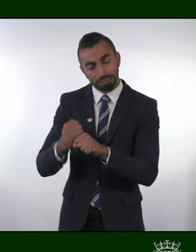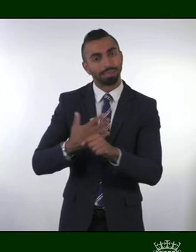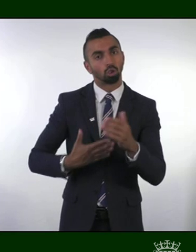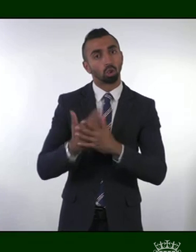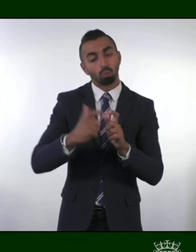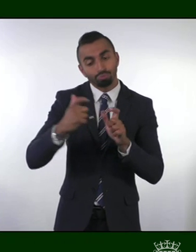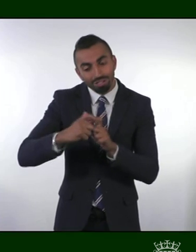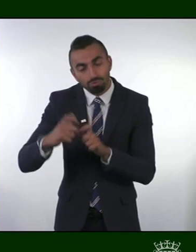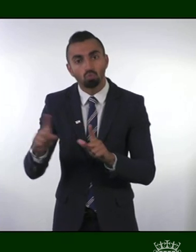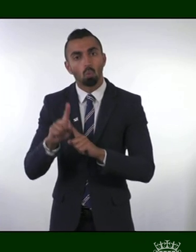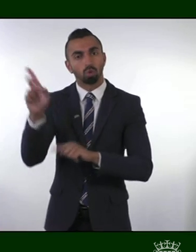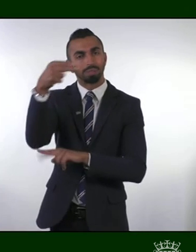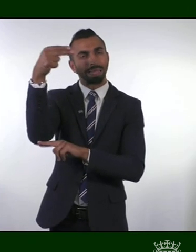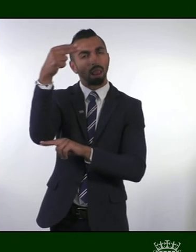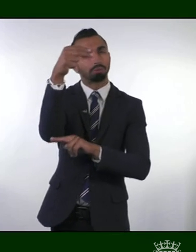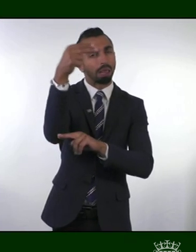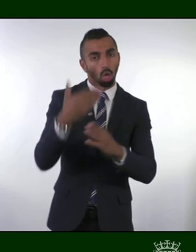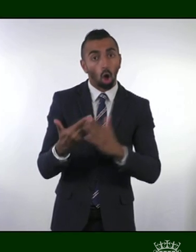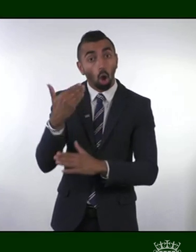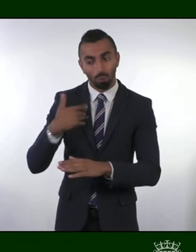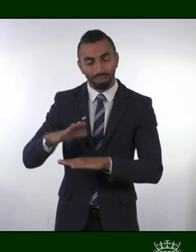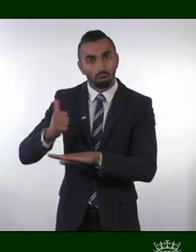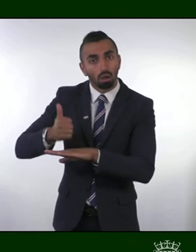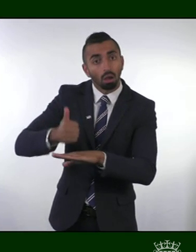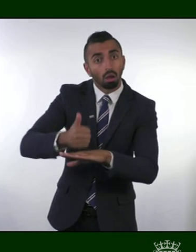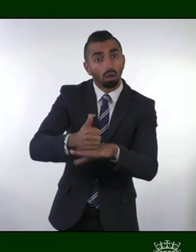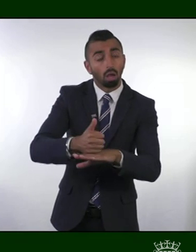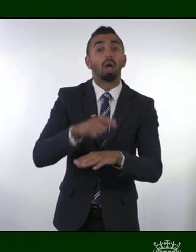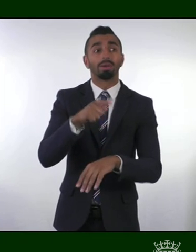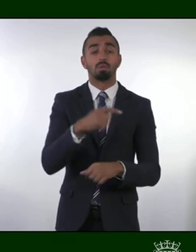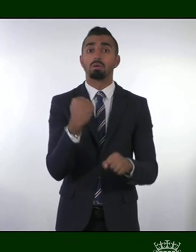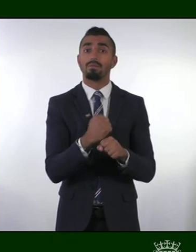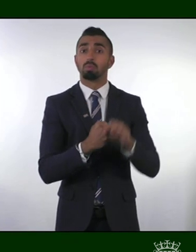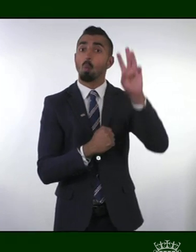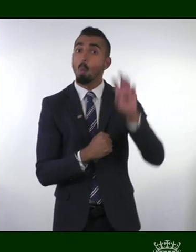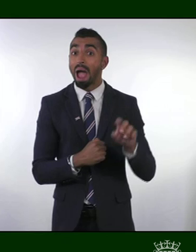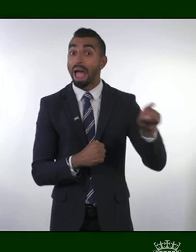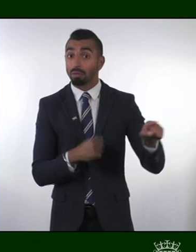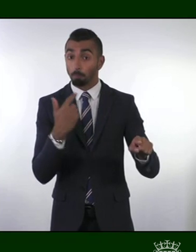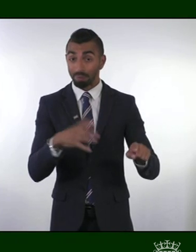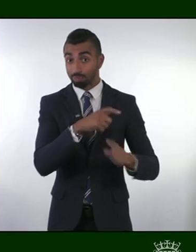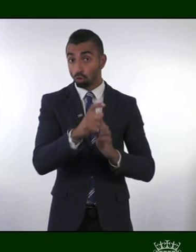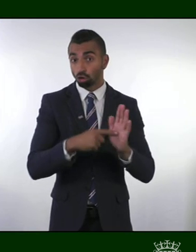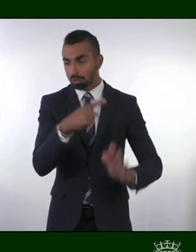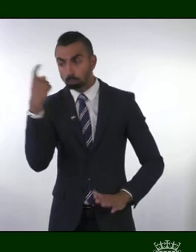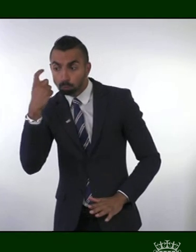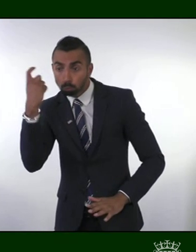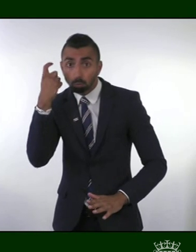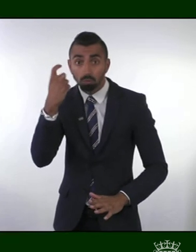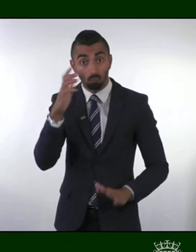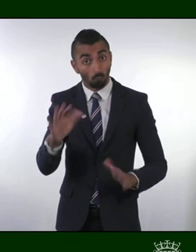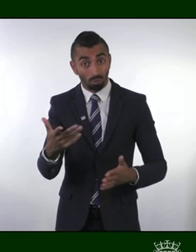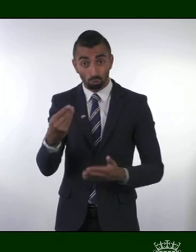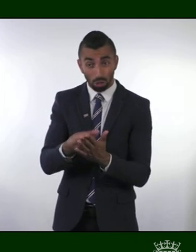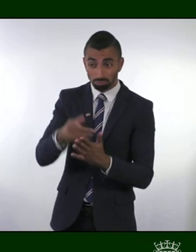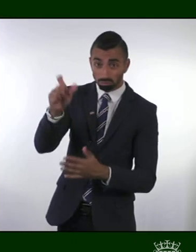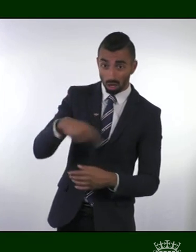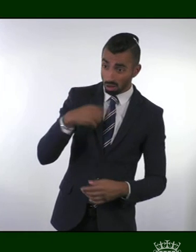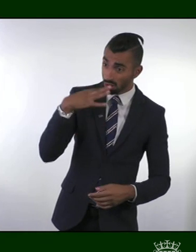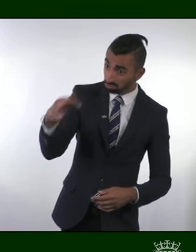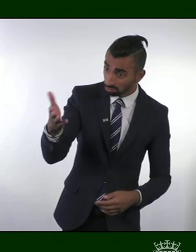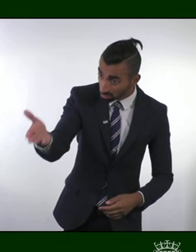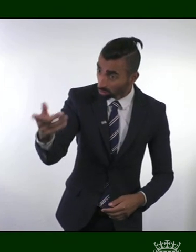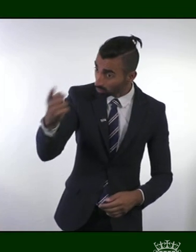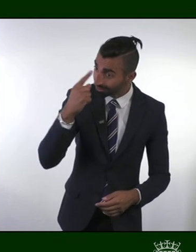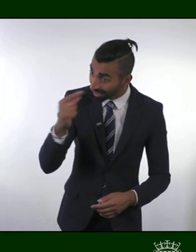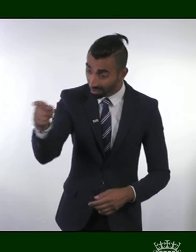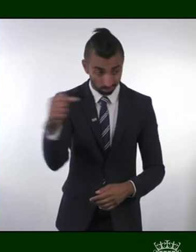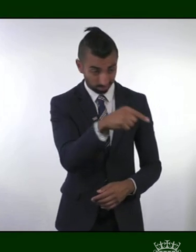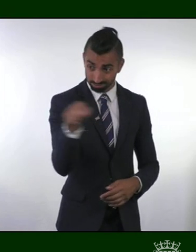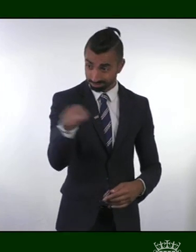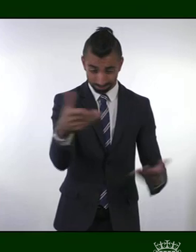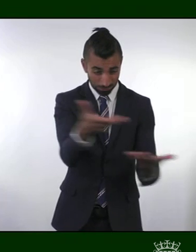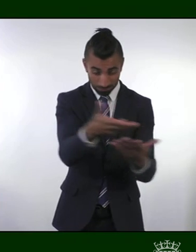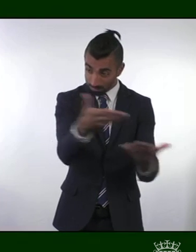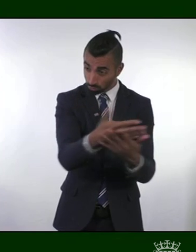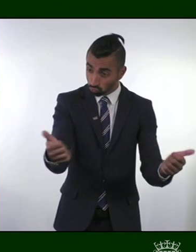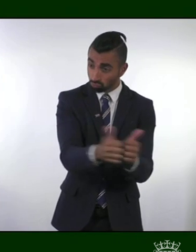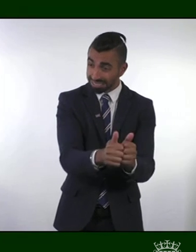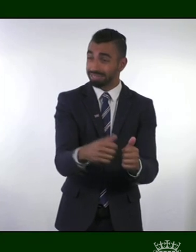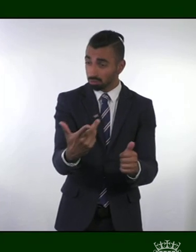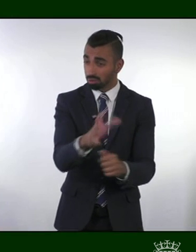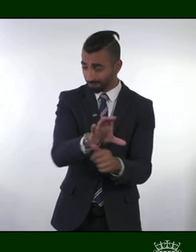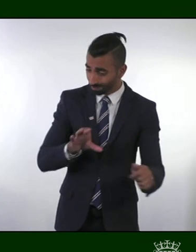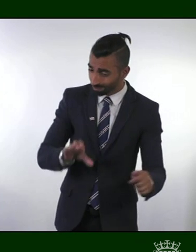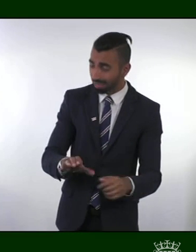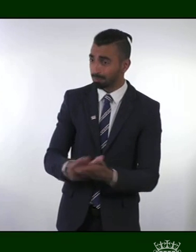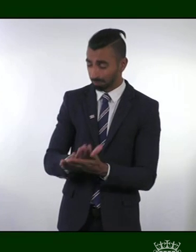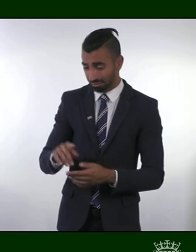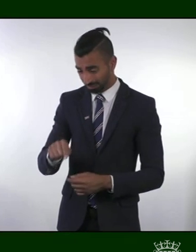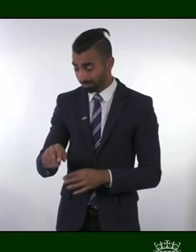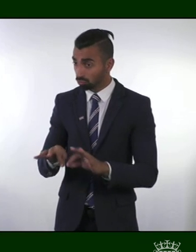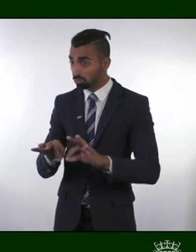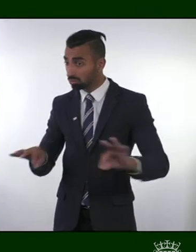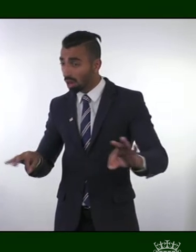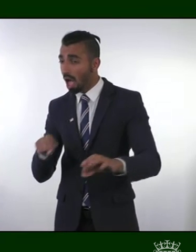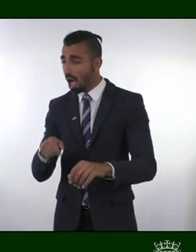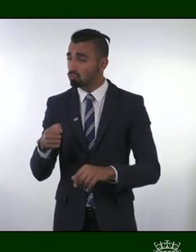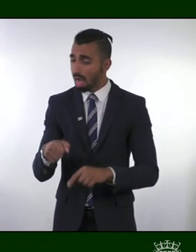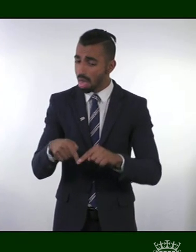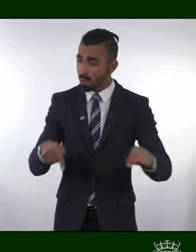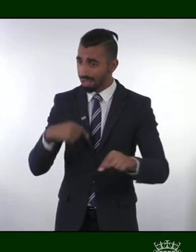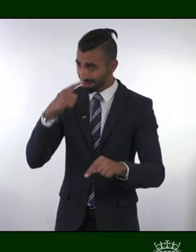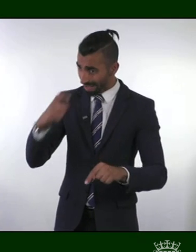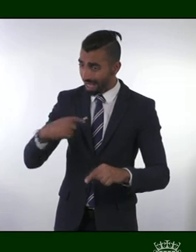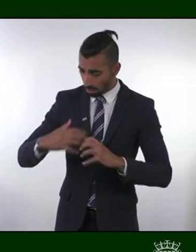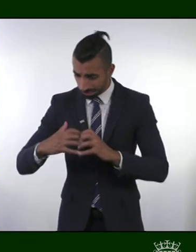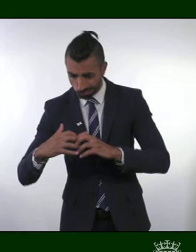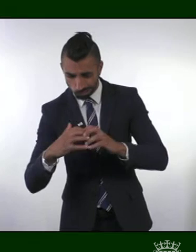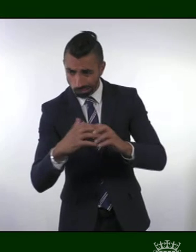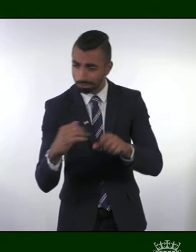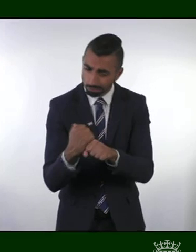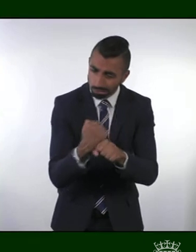A business plan is in the pipeline from the Welsh Government. Will the Chancellor commit to follow through and please look at providing the investment for jobs that we need—in short, to do what is right for the people of the south Wales valleys?